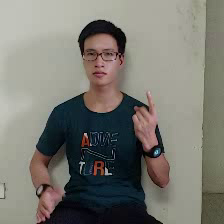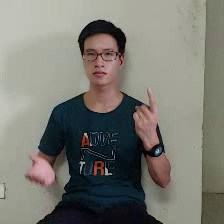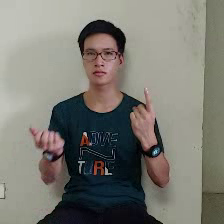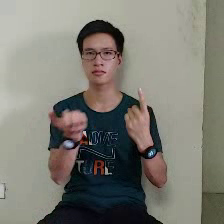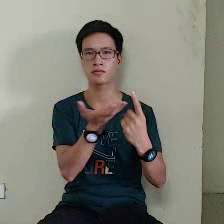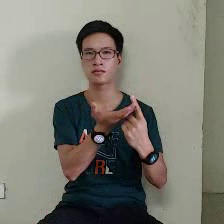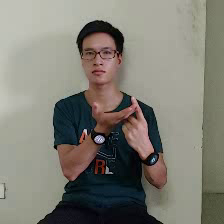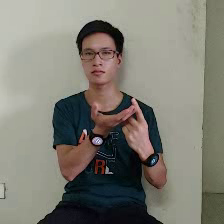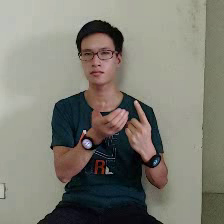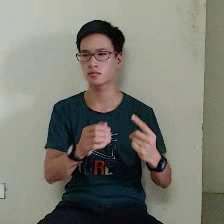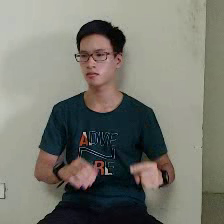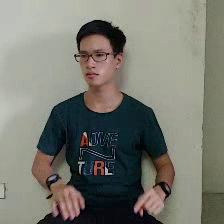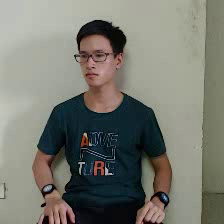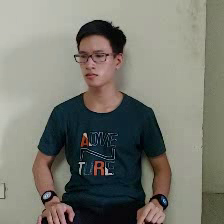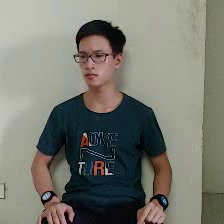Hâm mộ